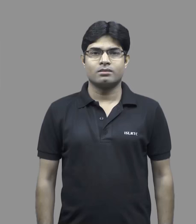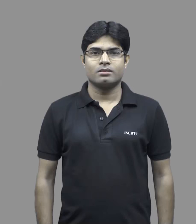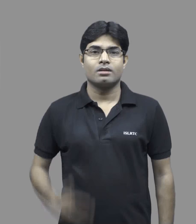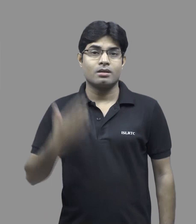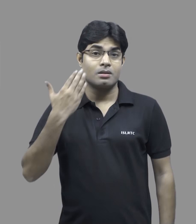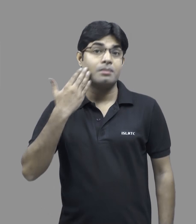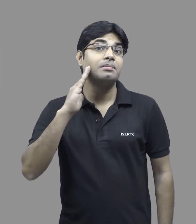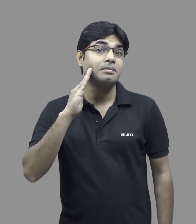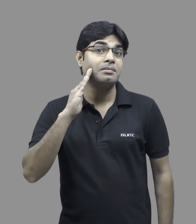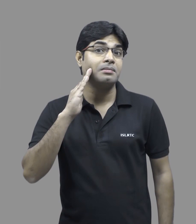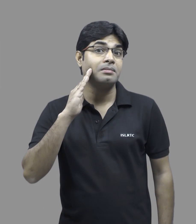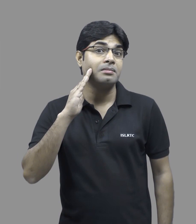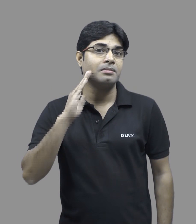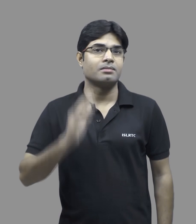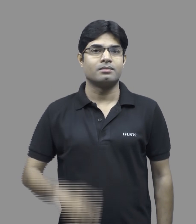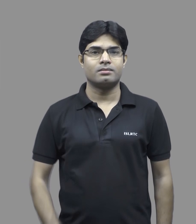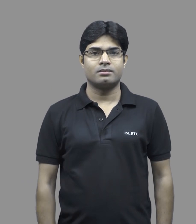When (For Days)